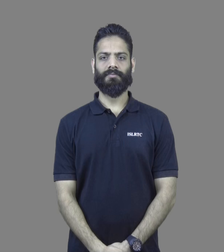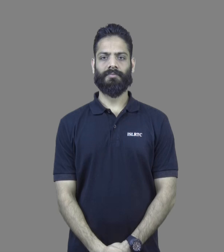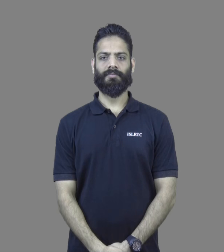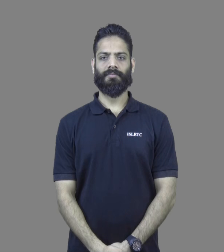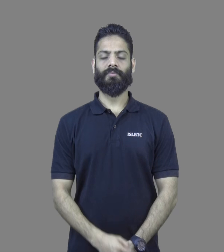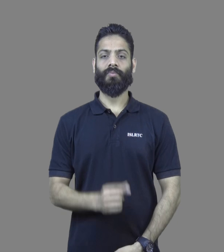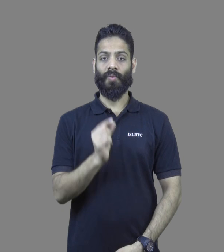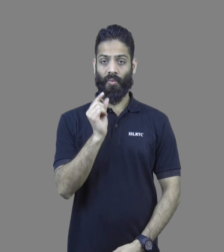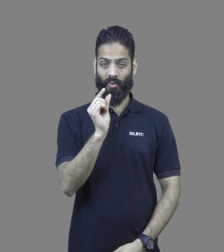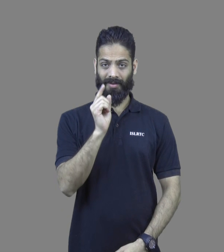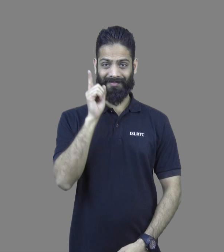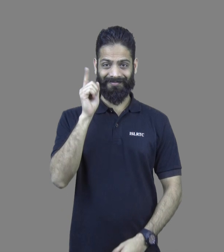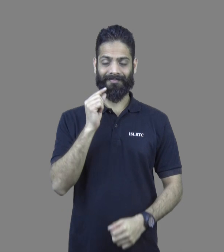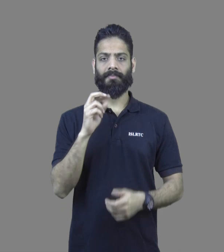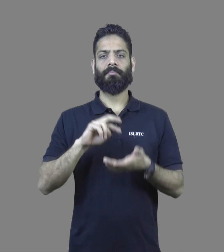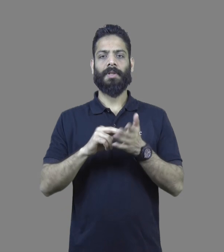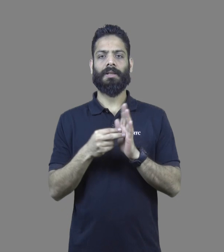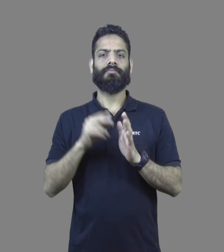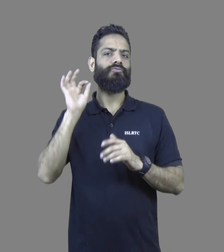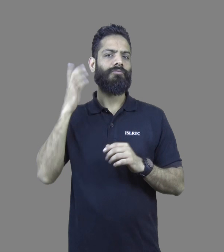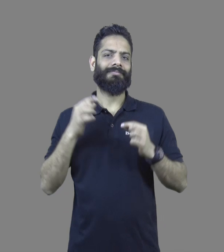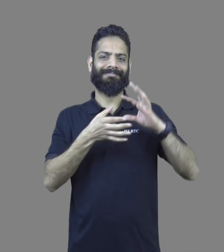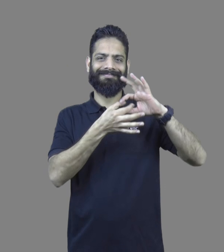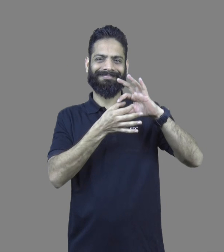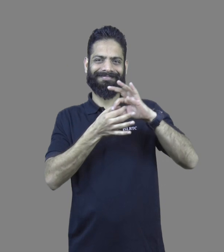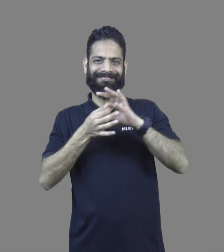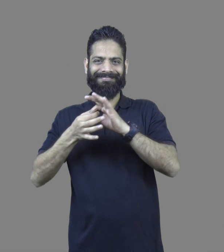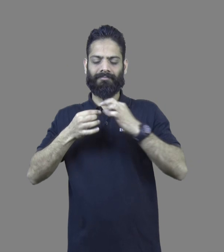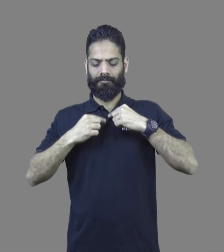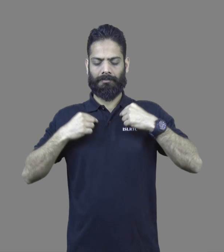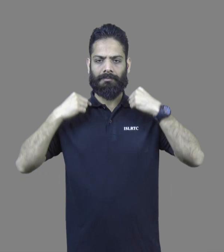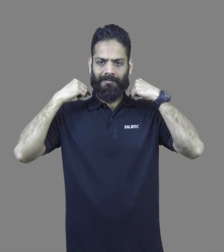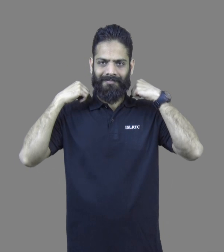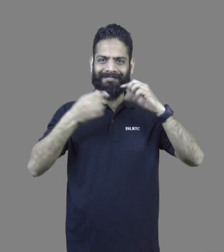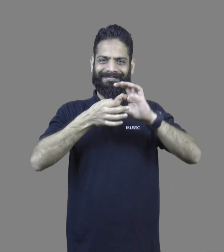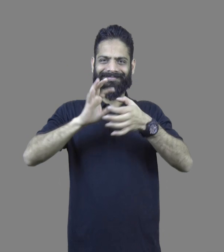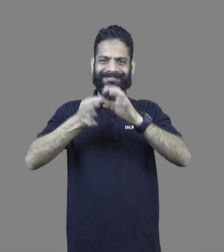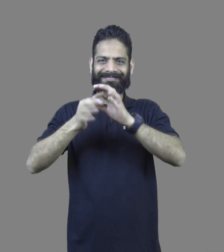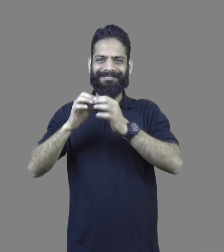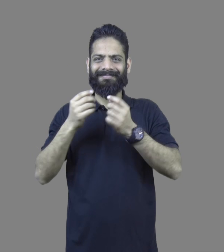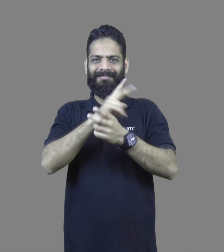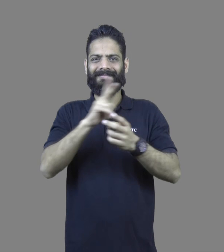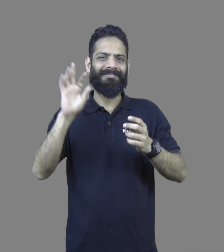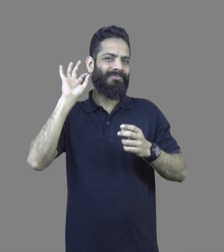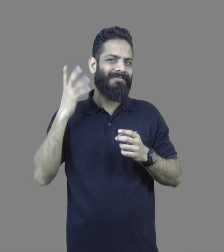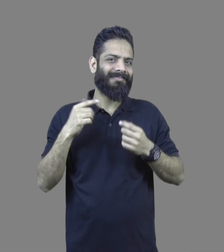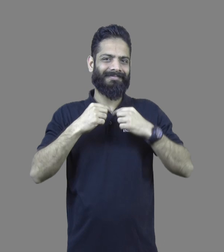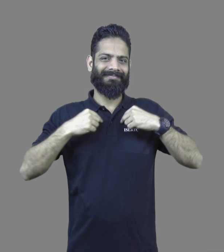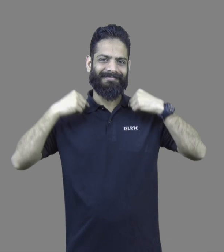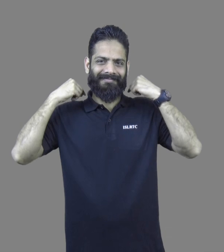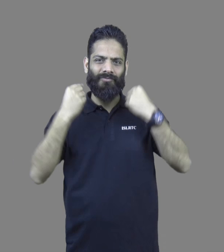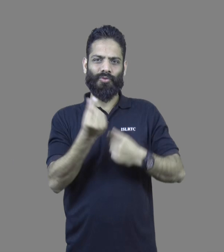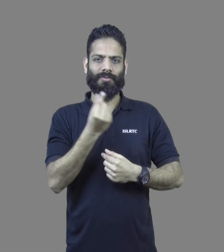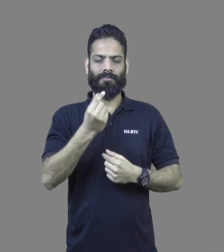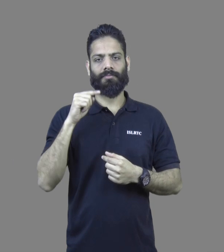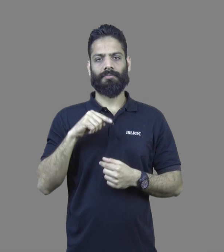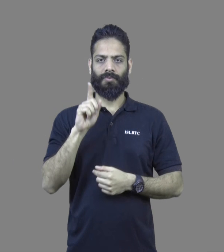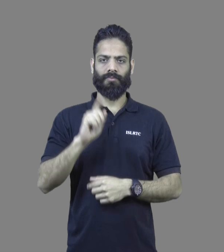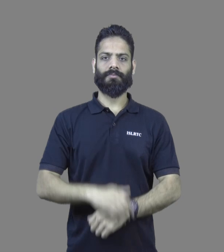Chain